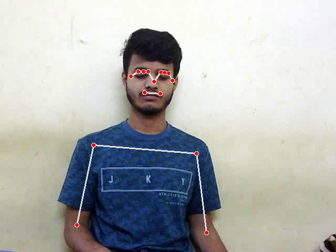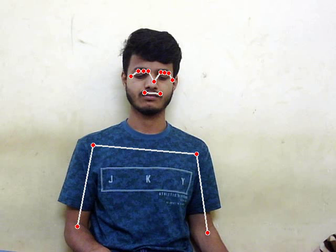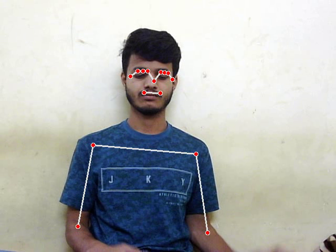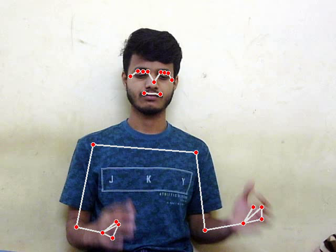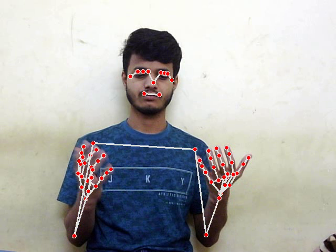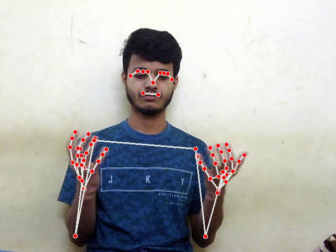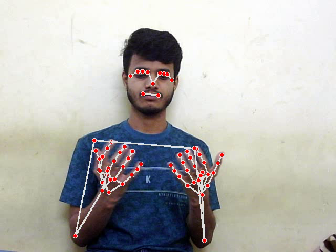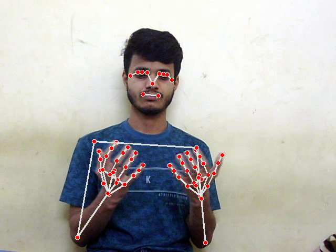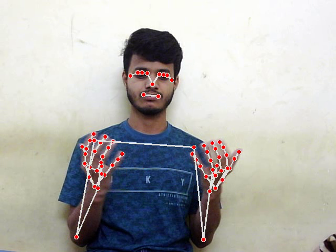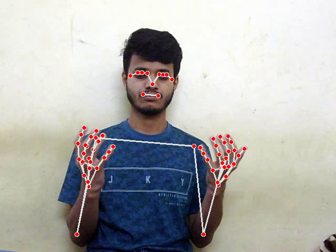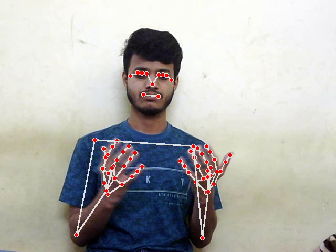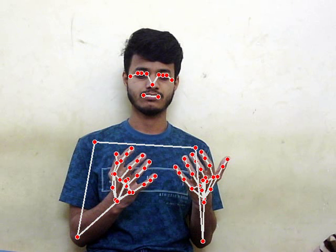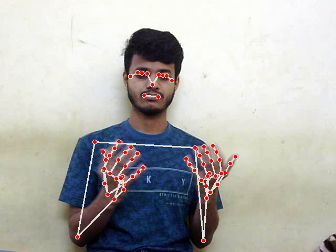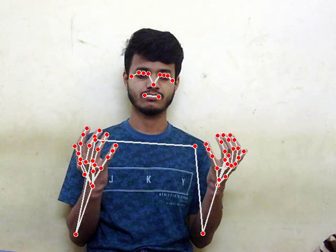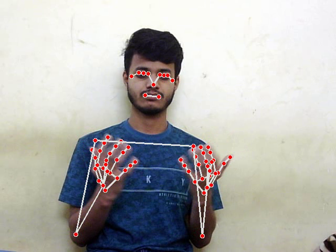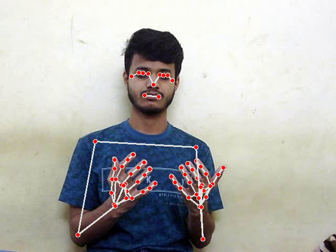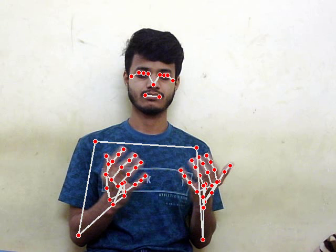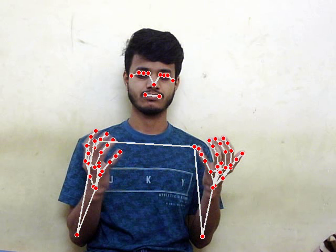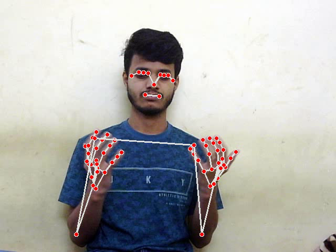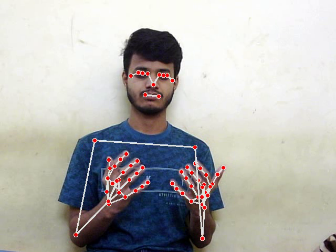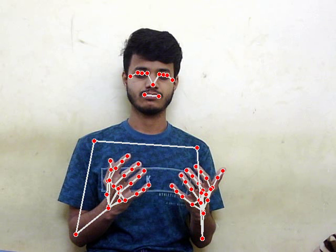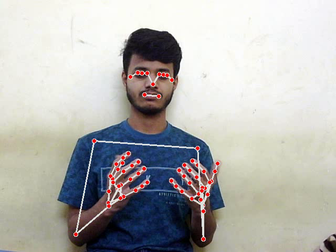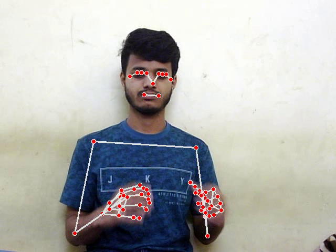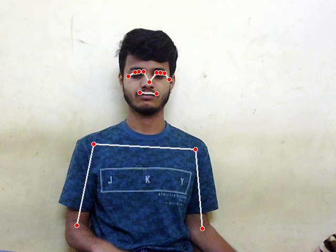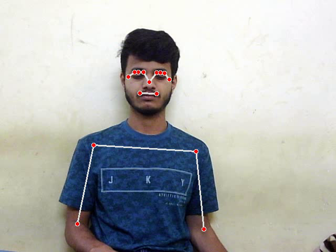what